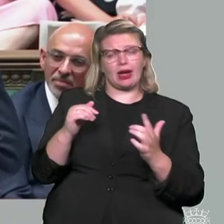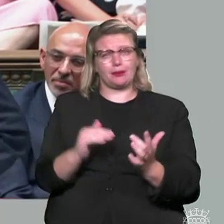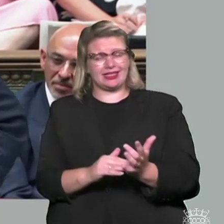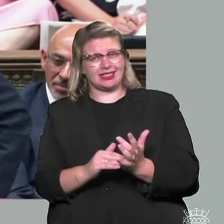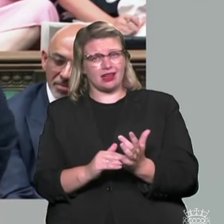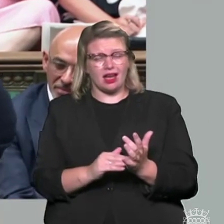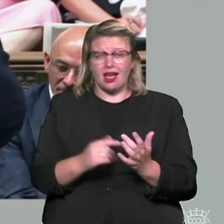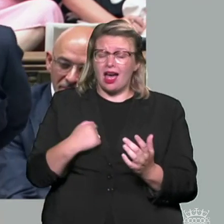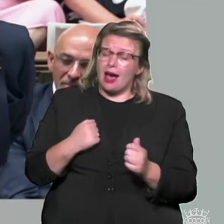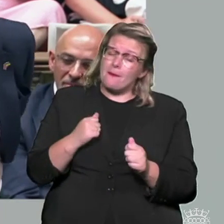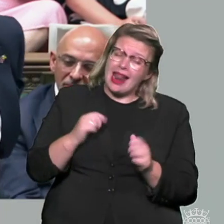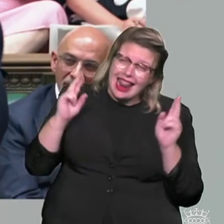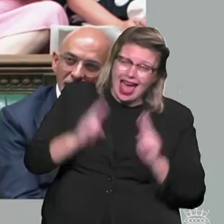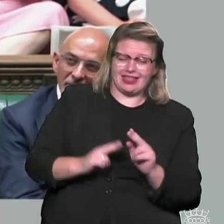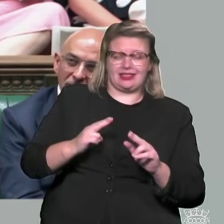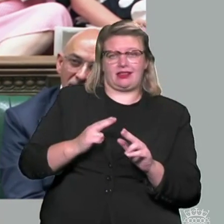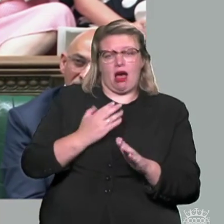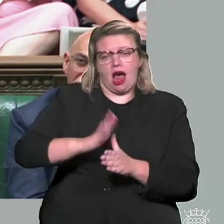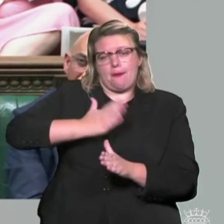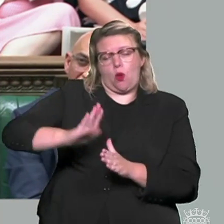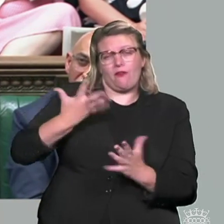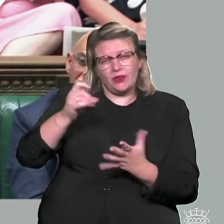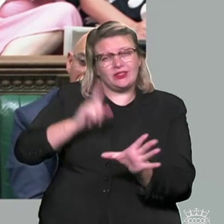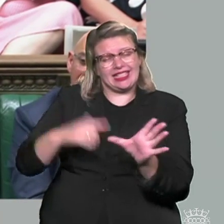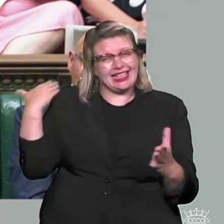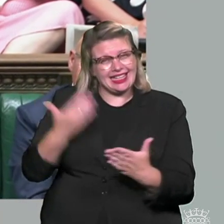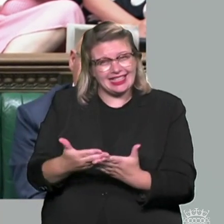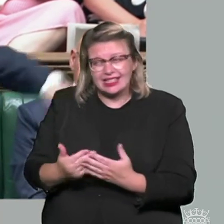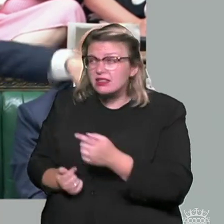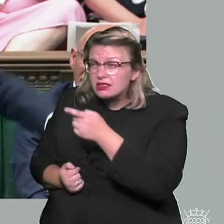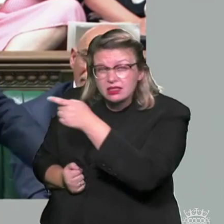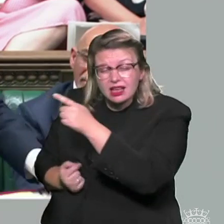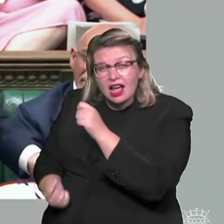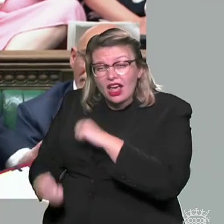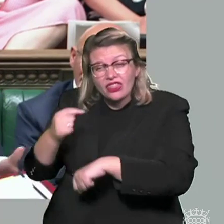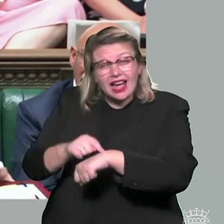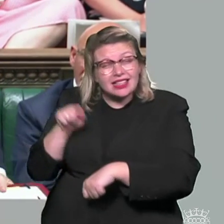When they left office, it was at 8%.